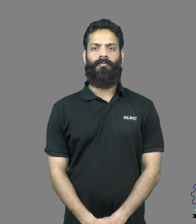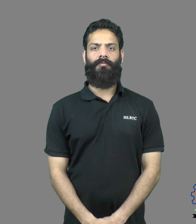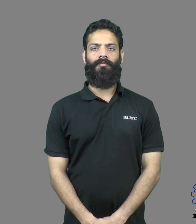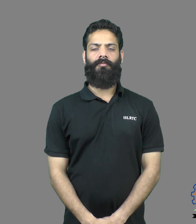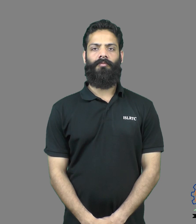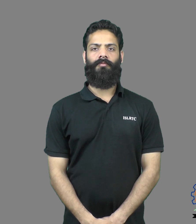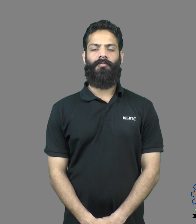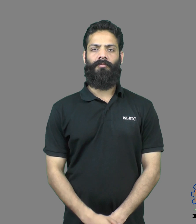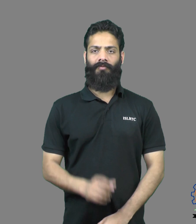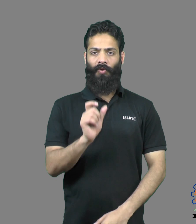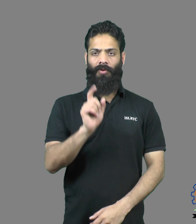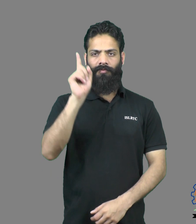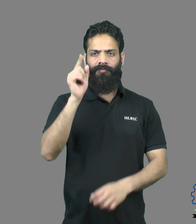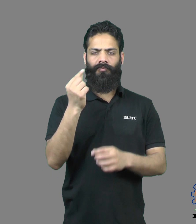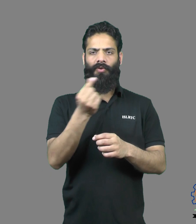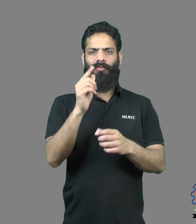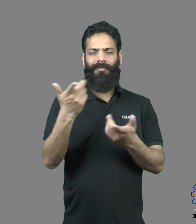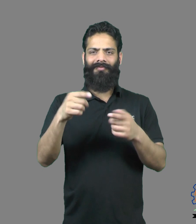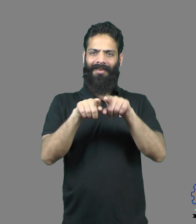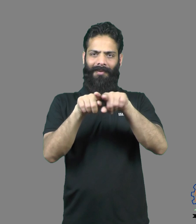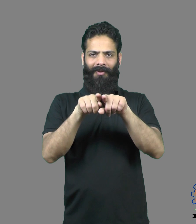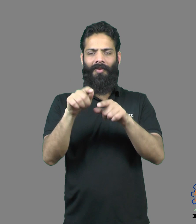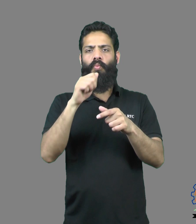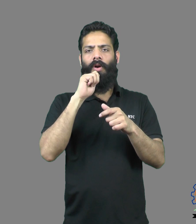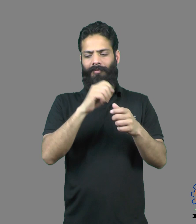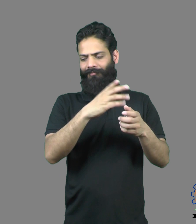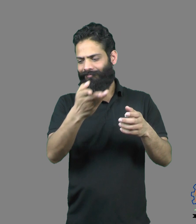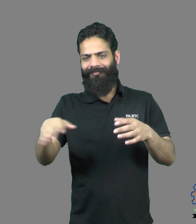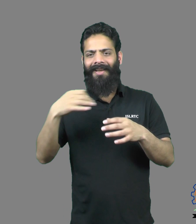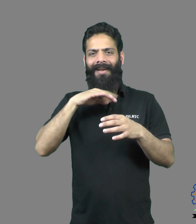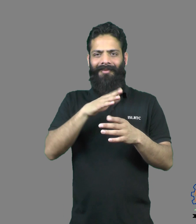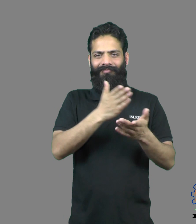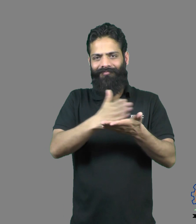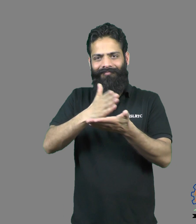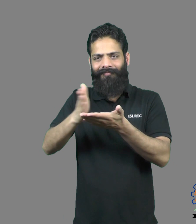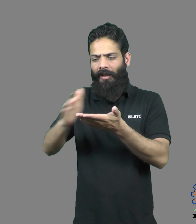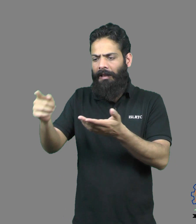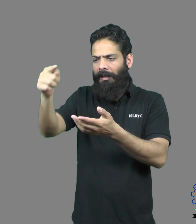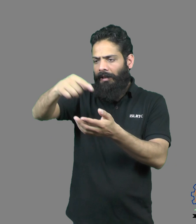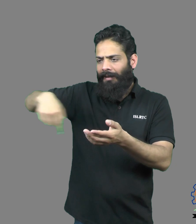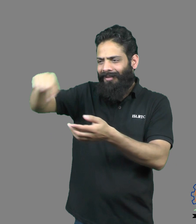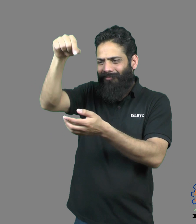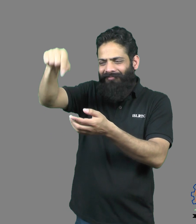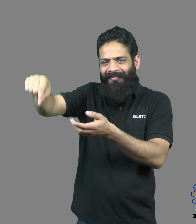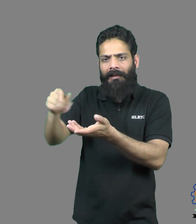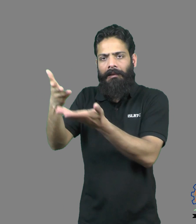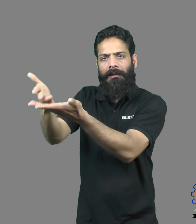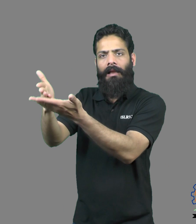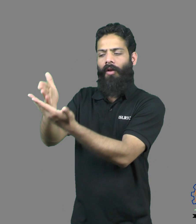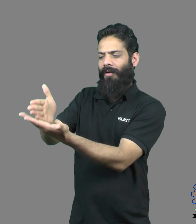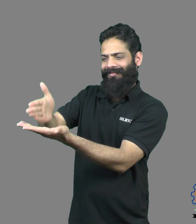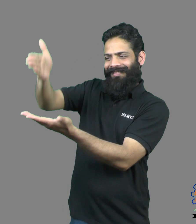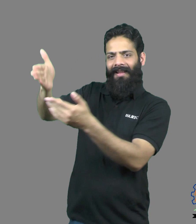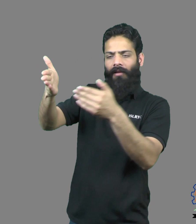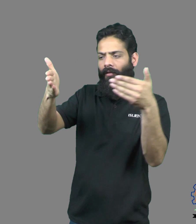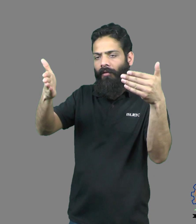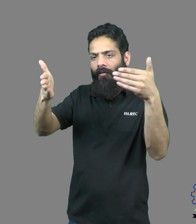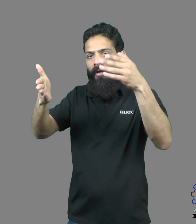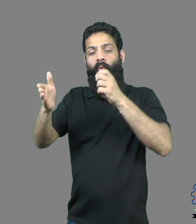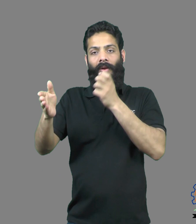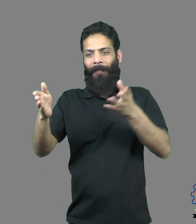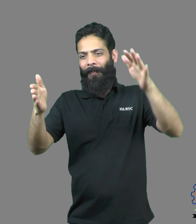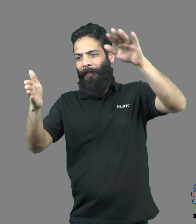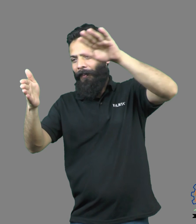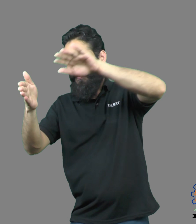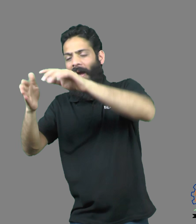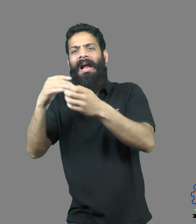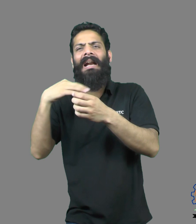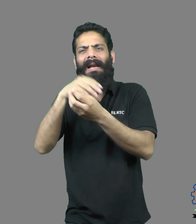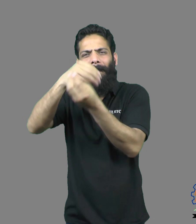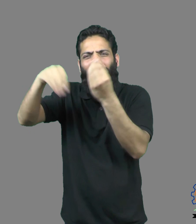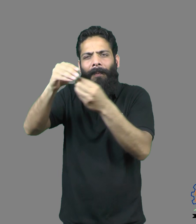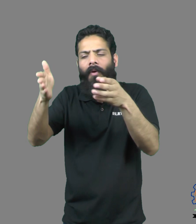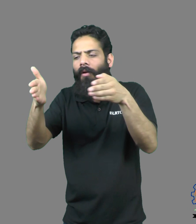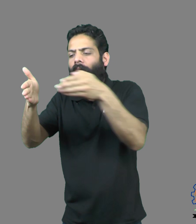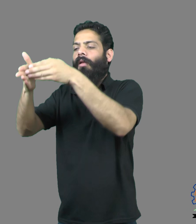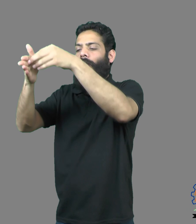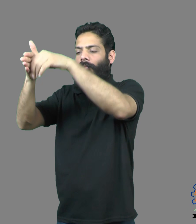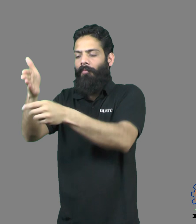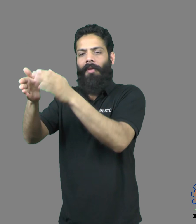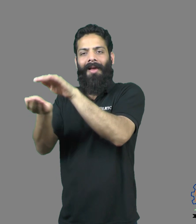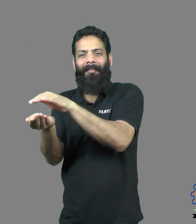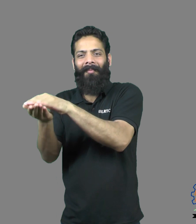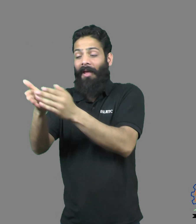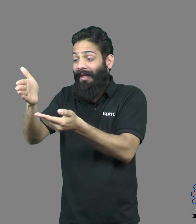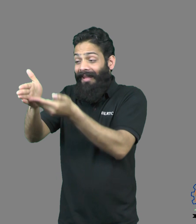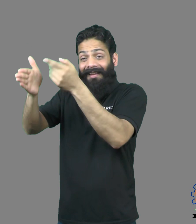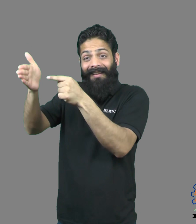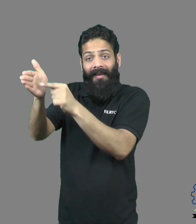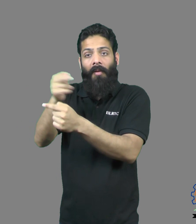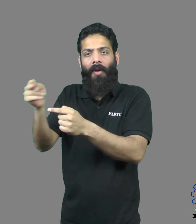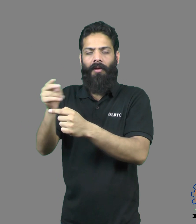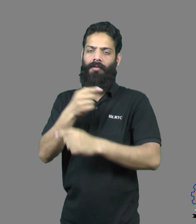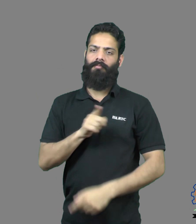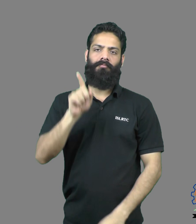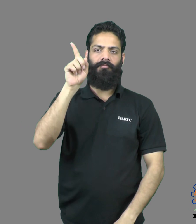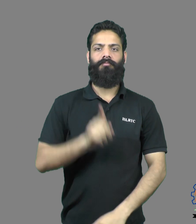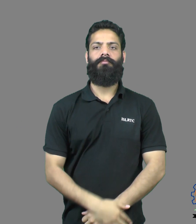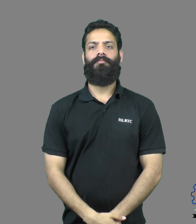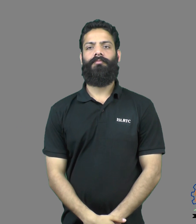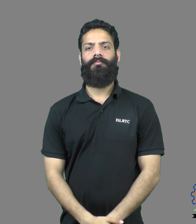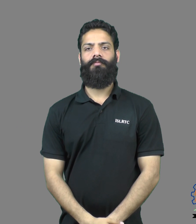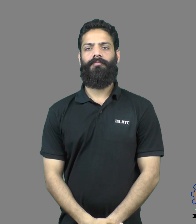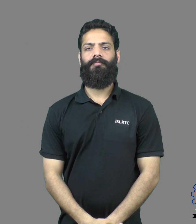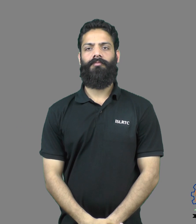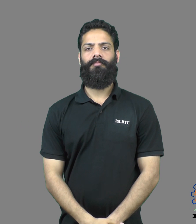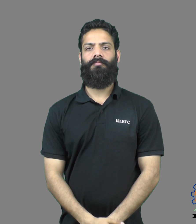Baffle